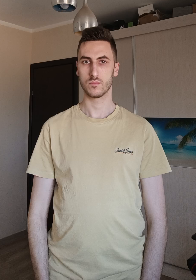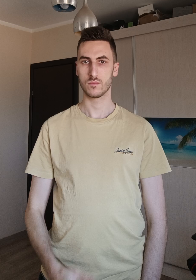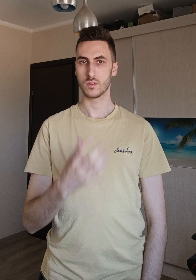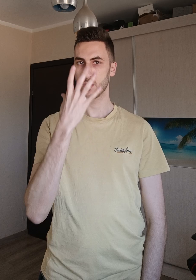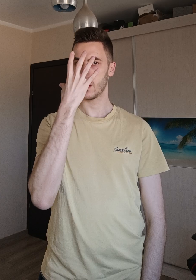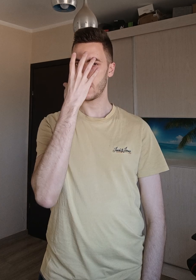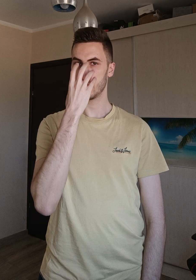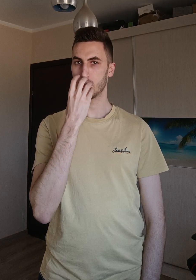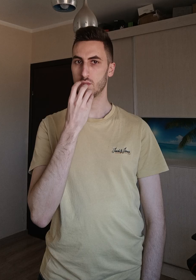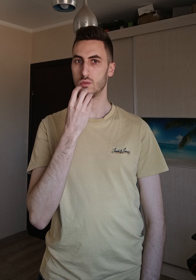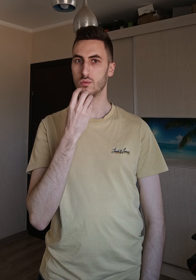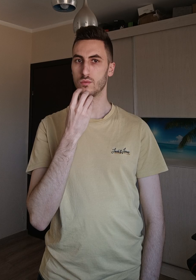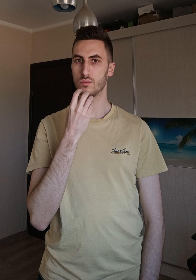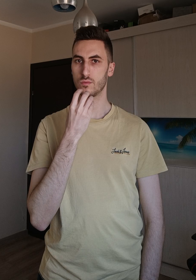עצוב